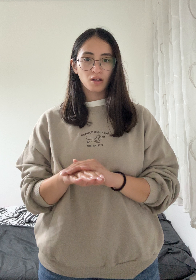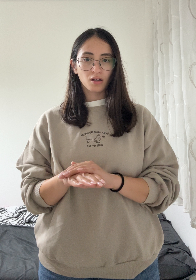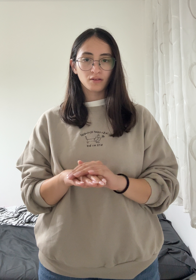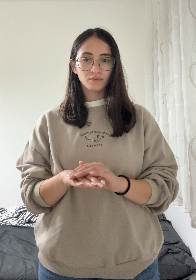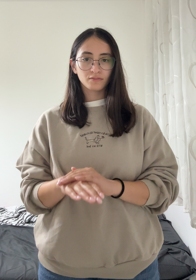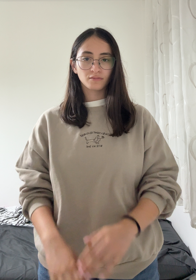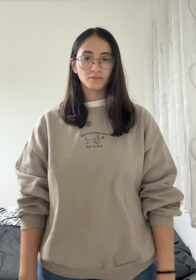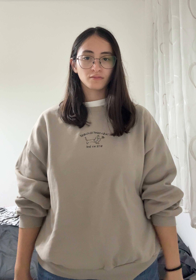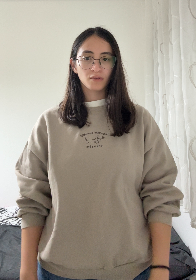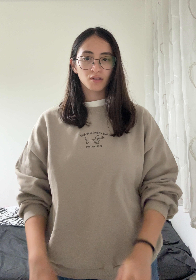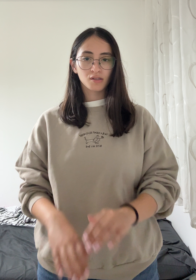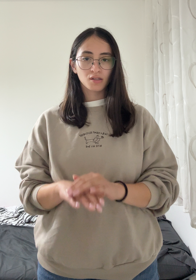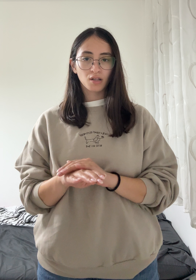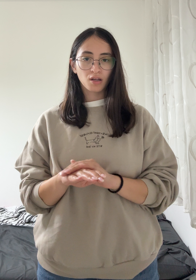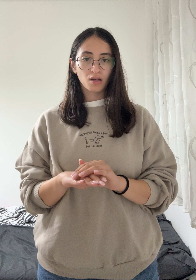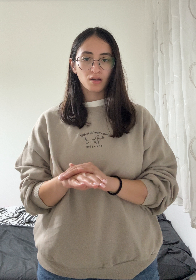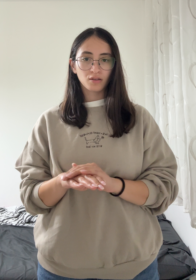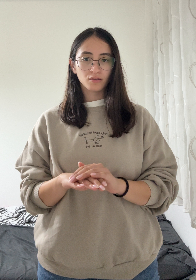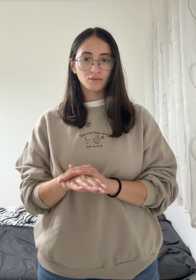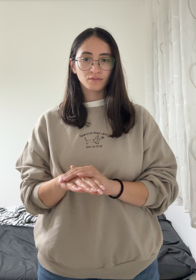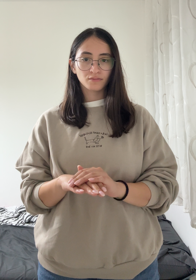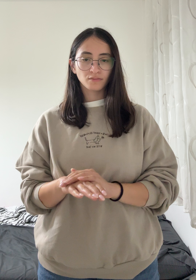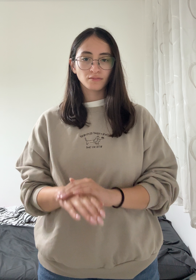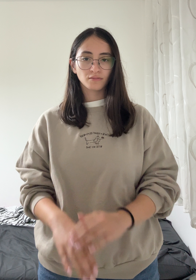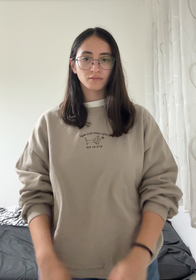סליחה